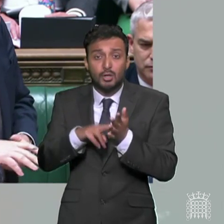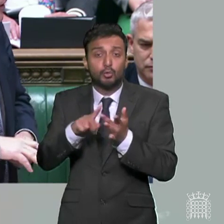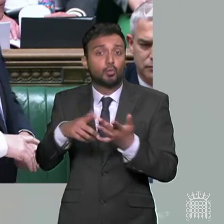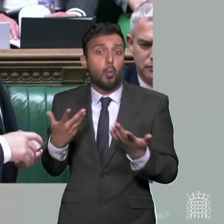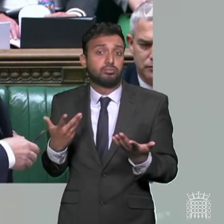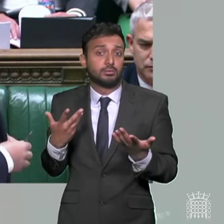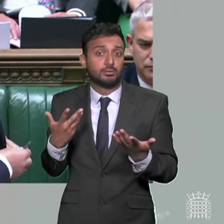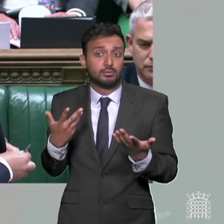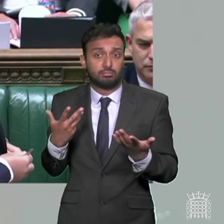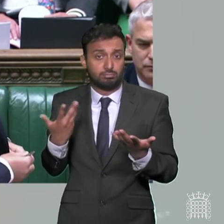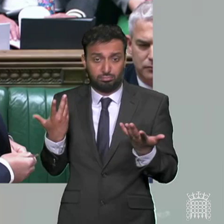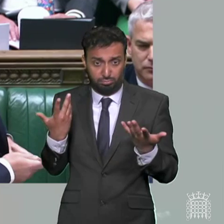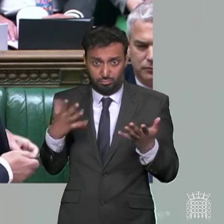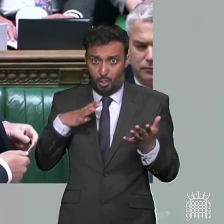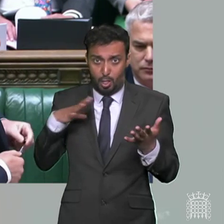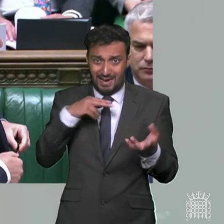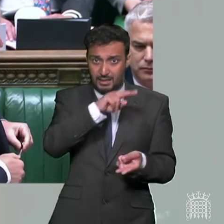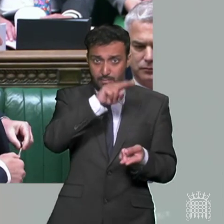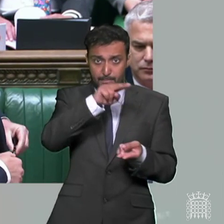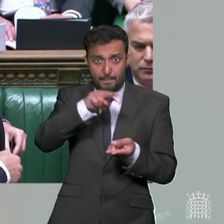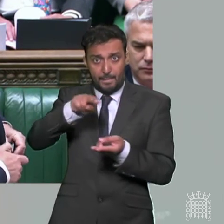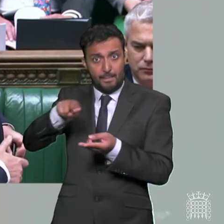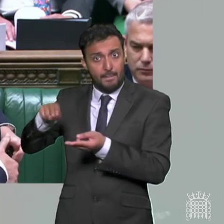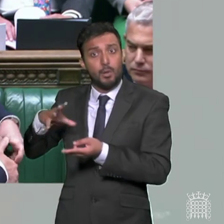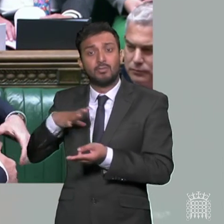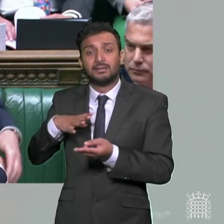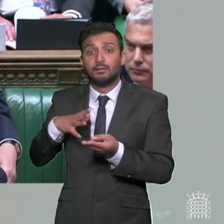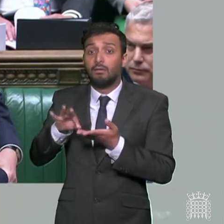How can we afford that?